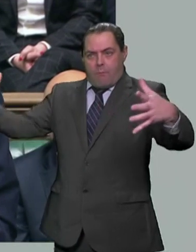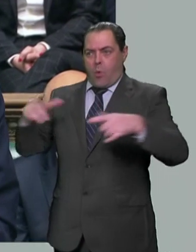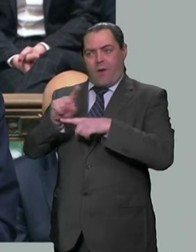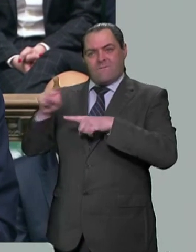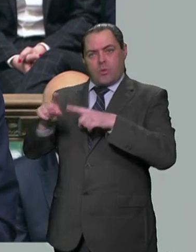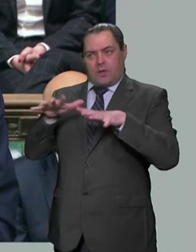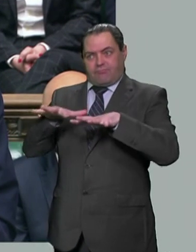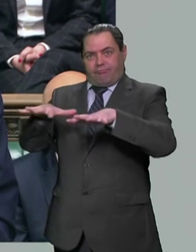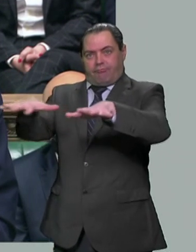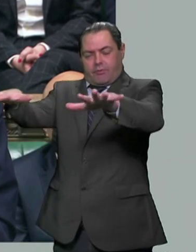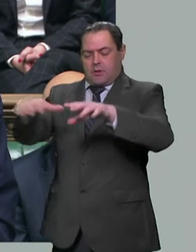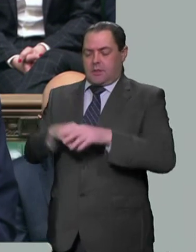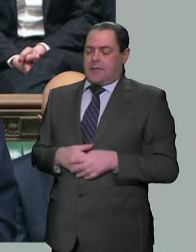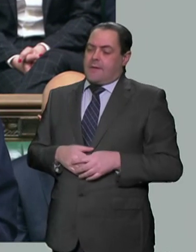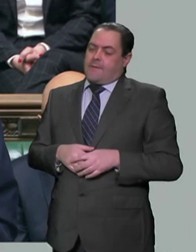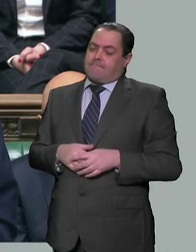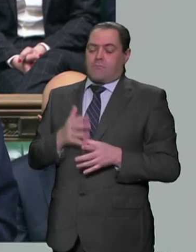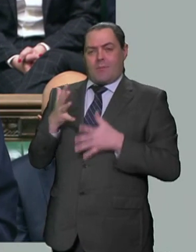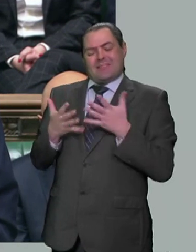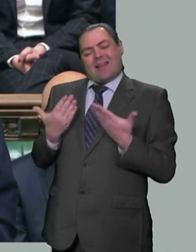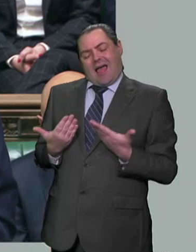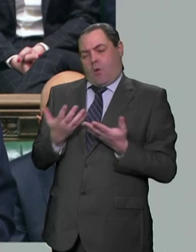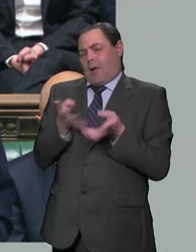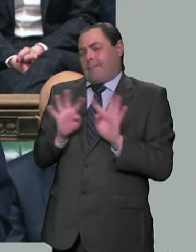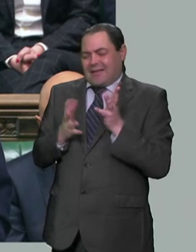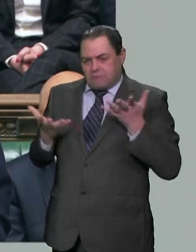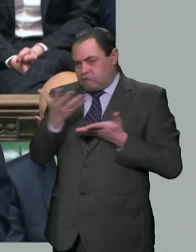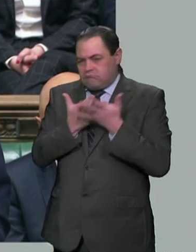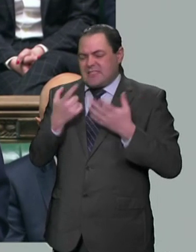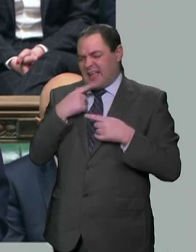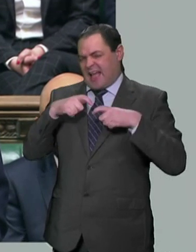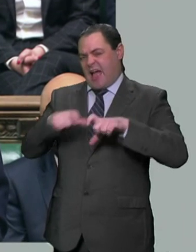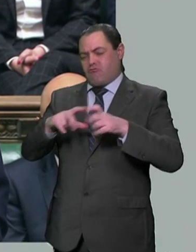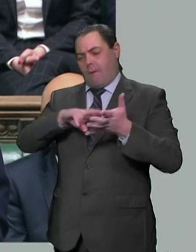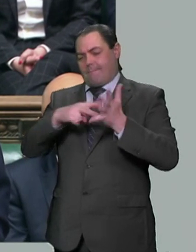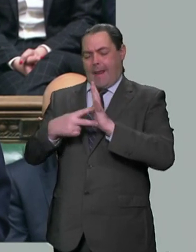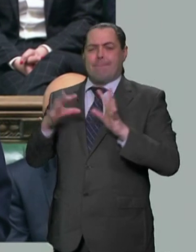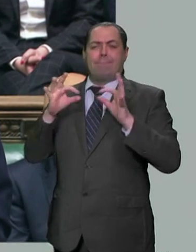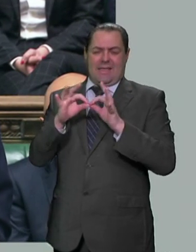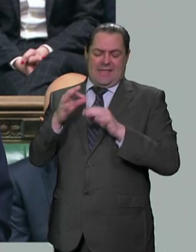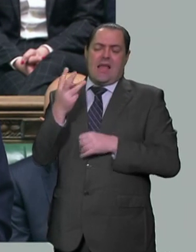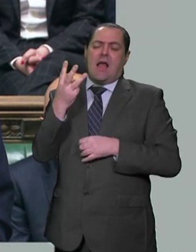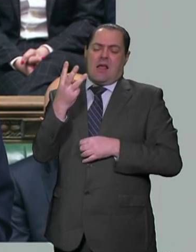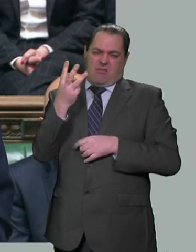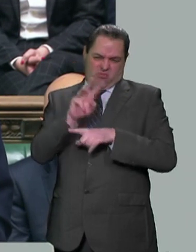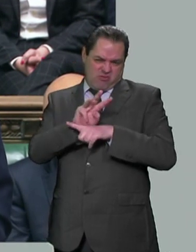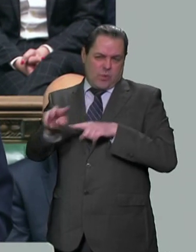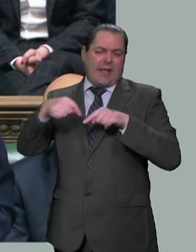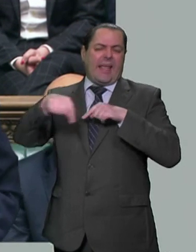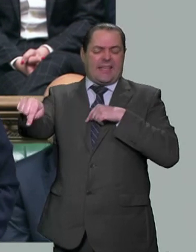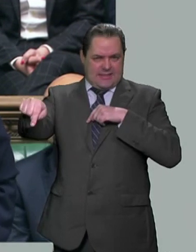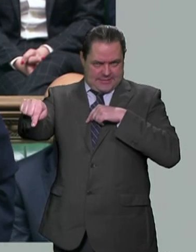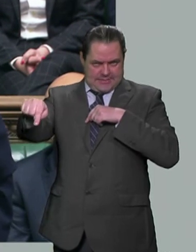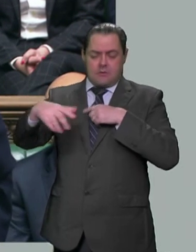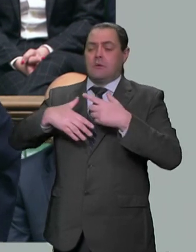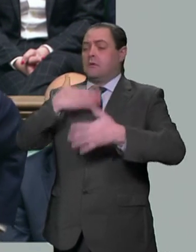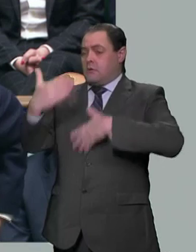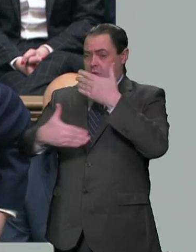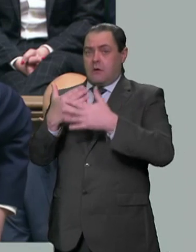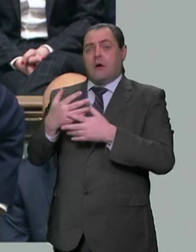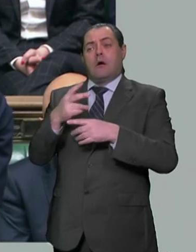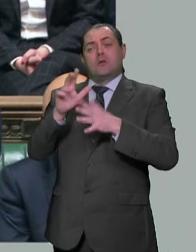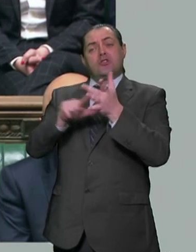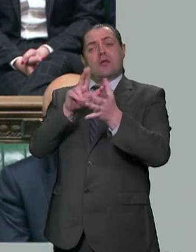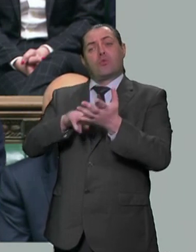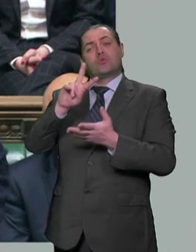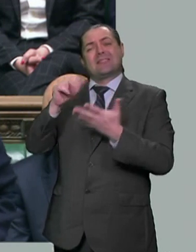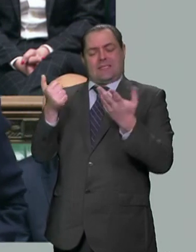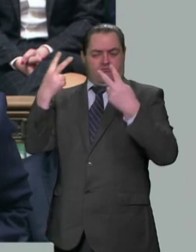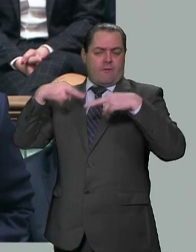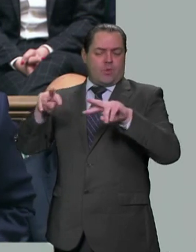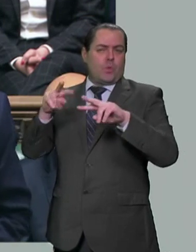In response to the latest data, the Cabinet agreed this morning that we should stick with plan B for another three weeks, with a further review before the regulations expire on 26 January.